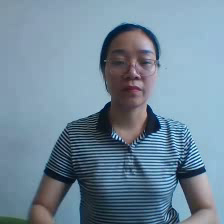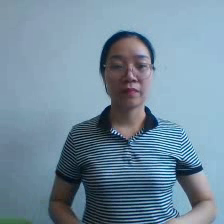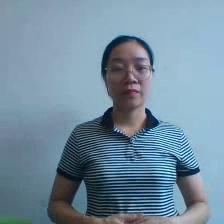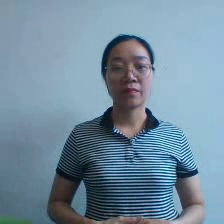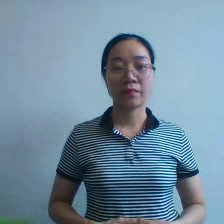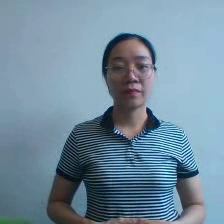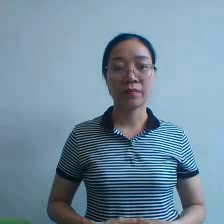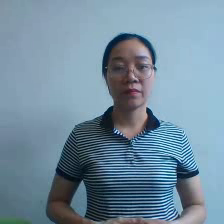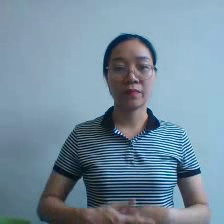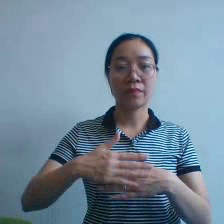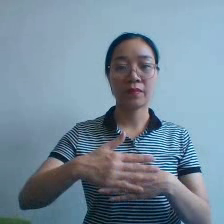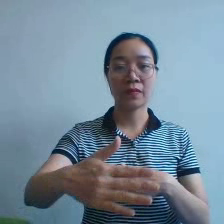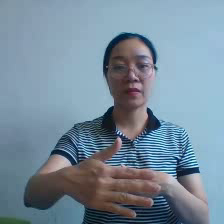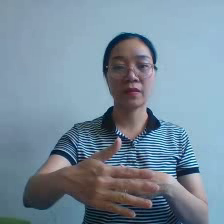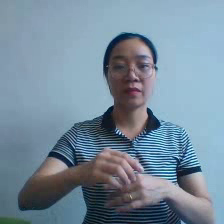Xa